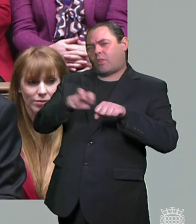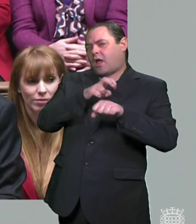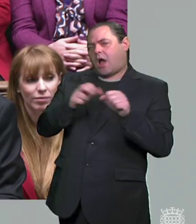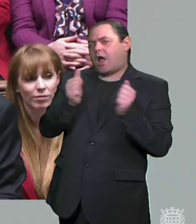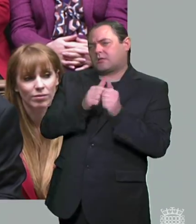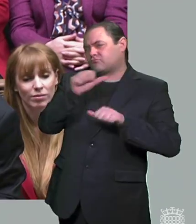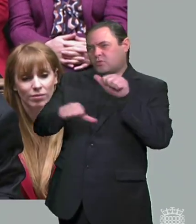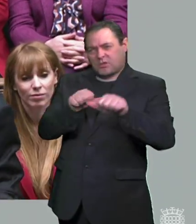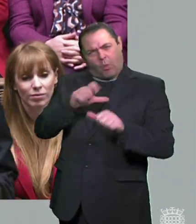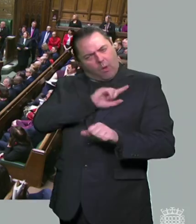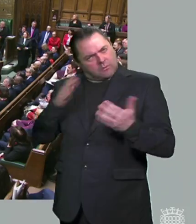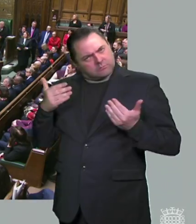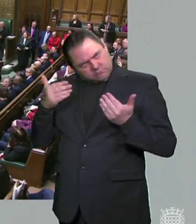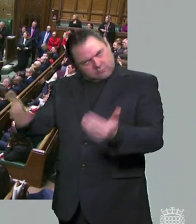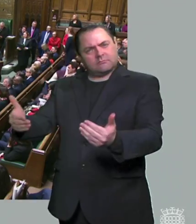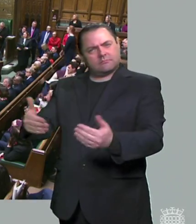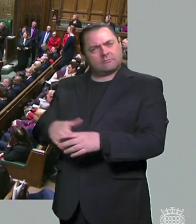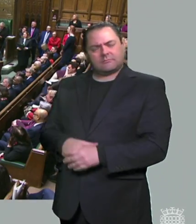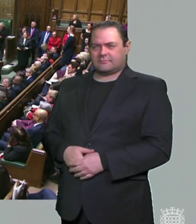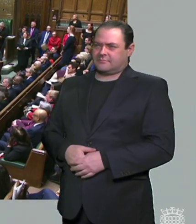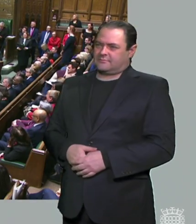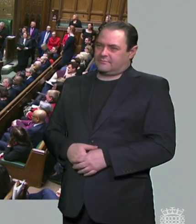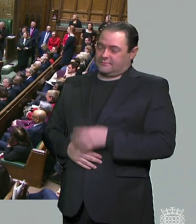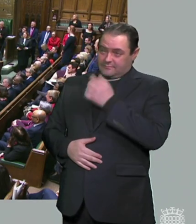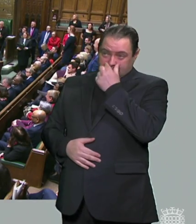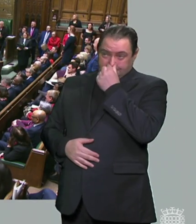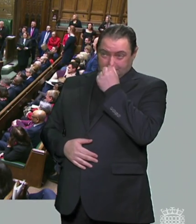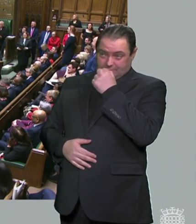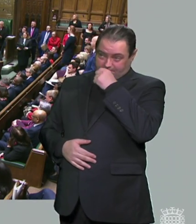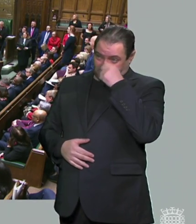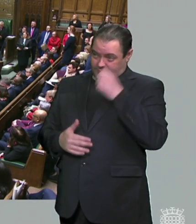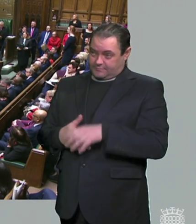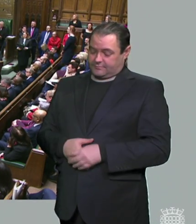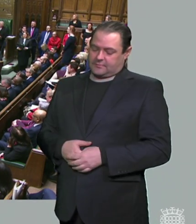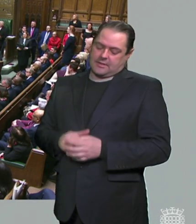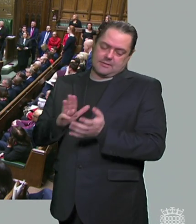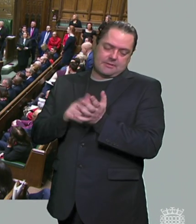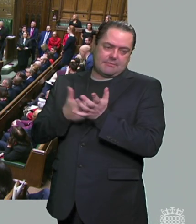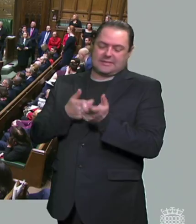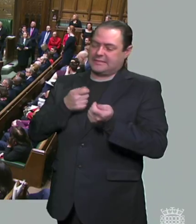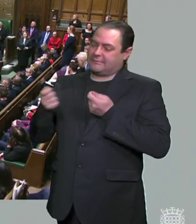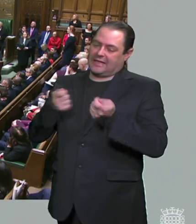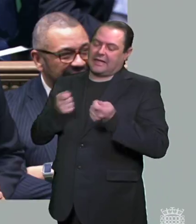Why does he not just get on with it?